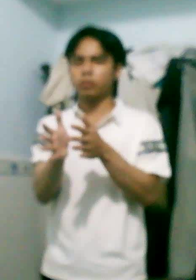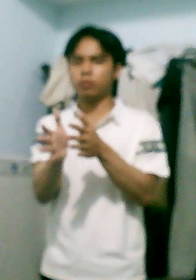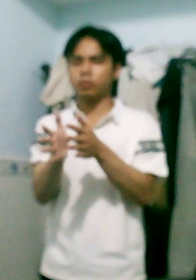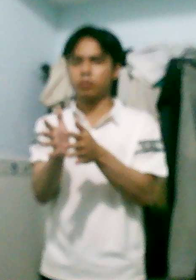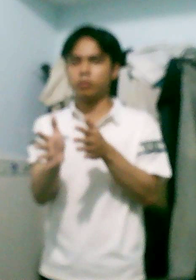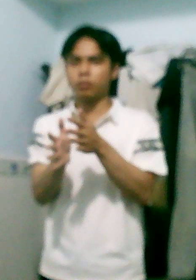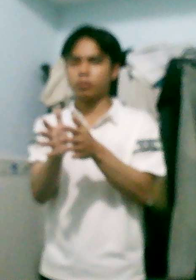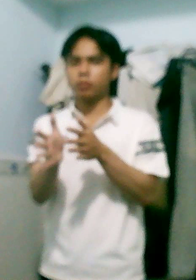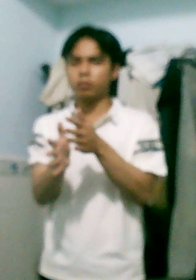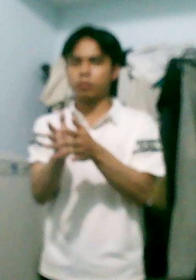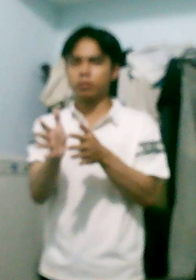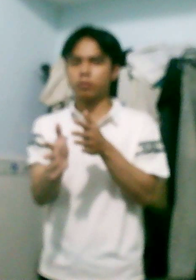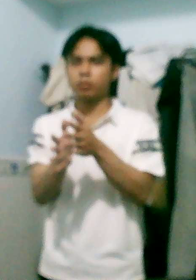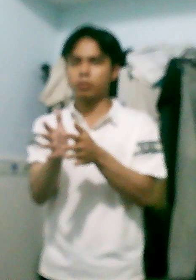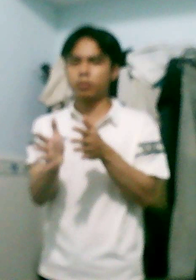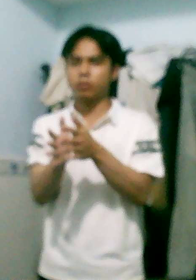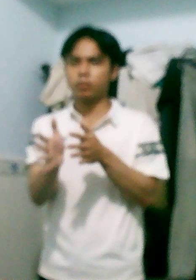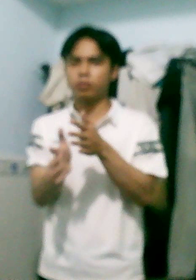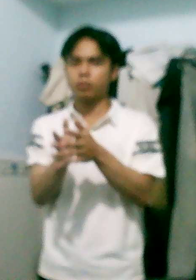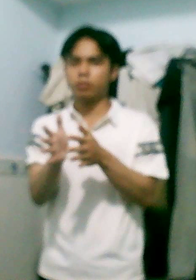ngon ngu ki hieu